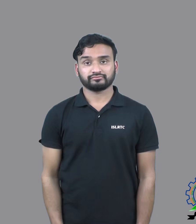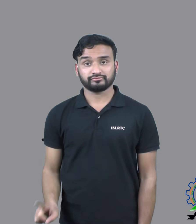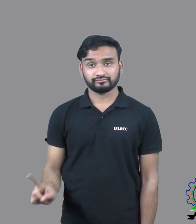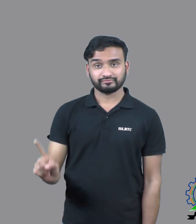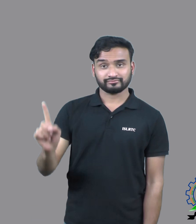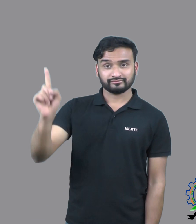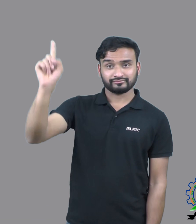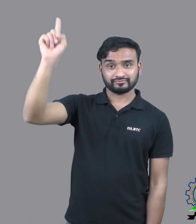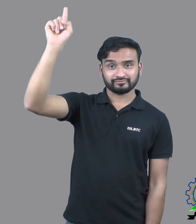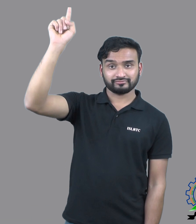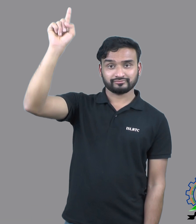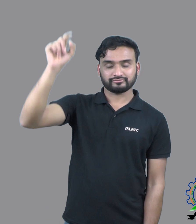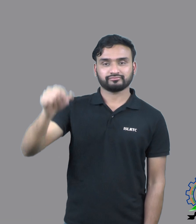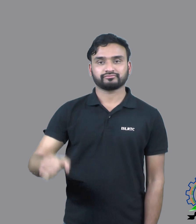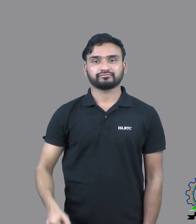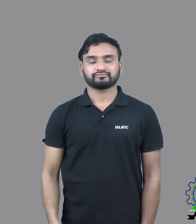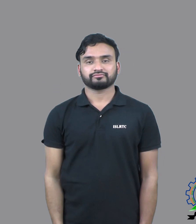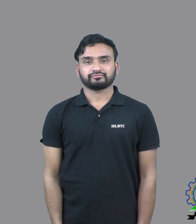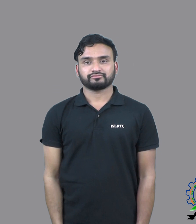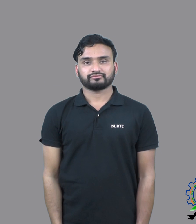Tall